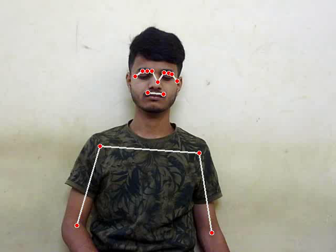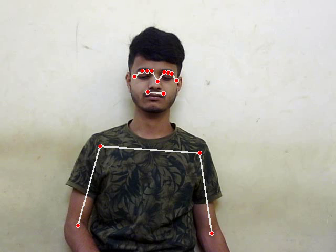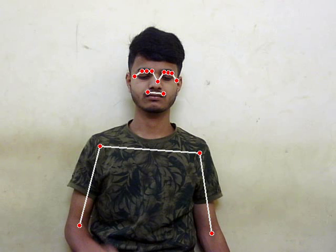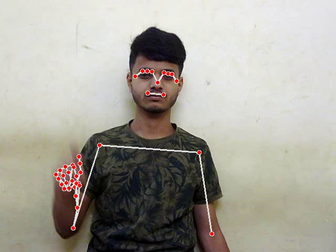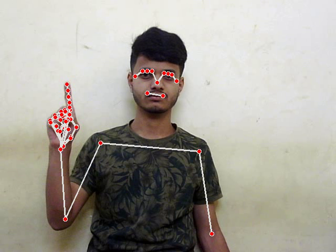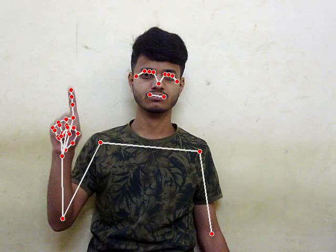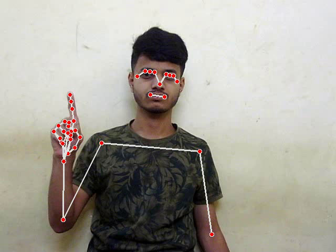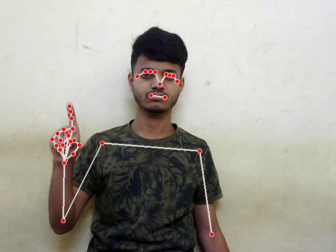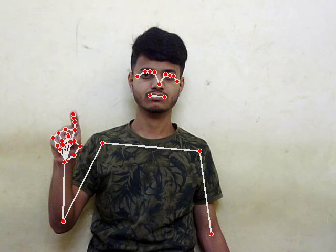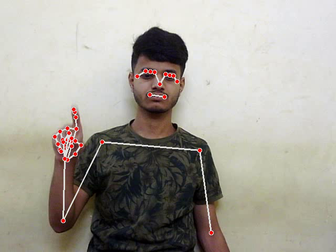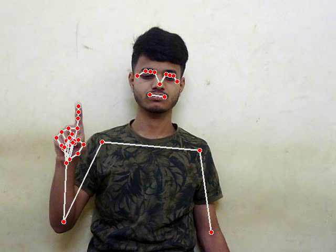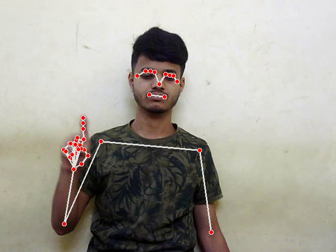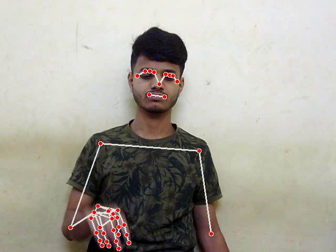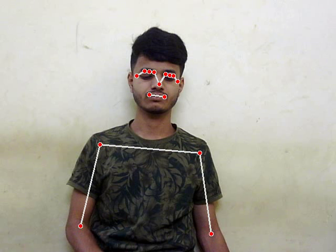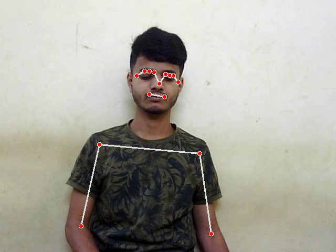need